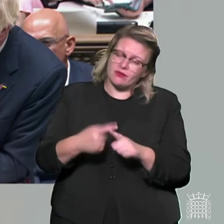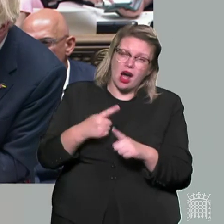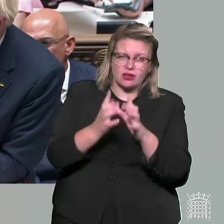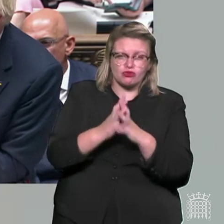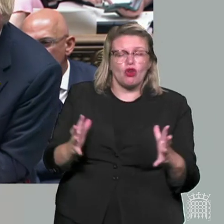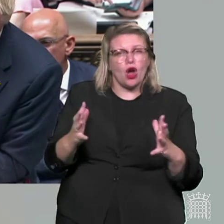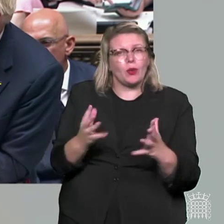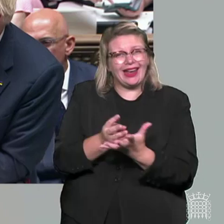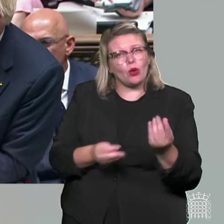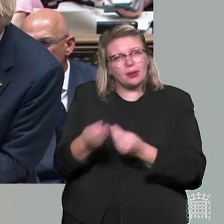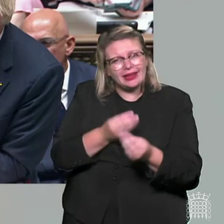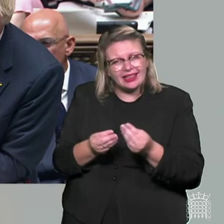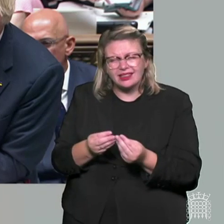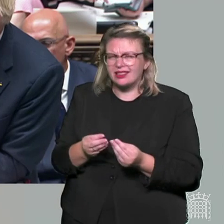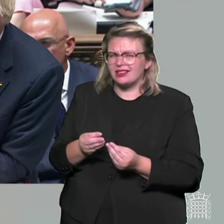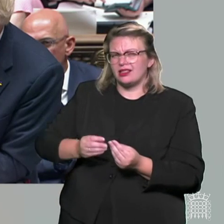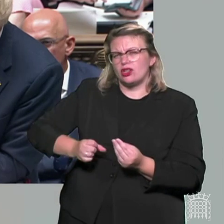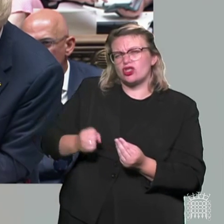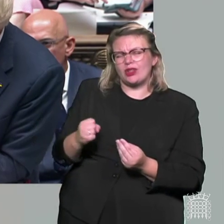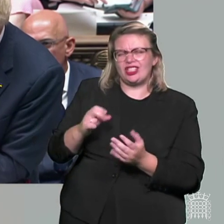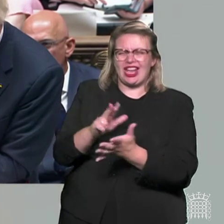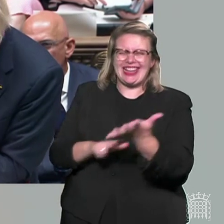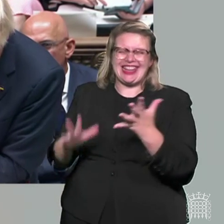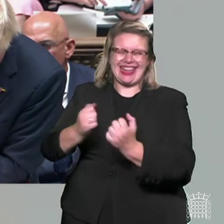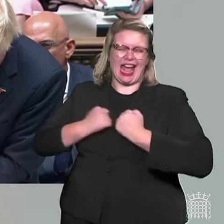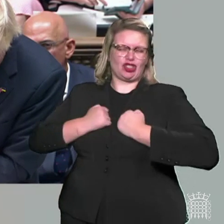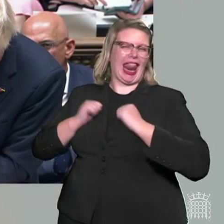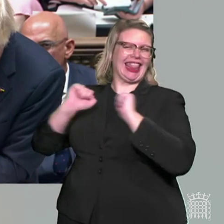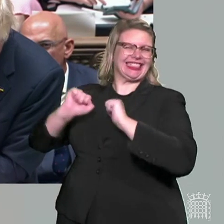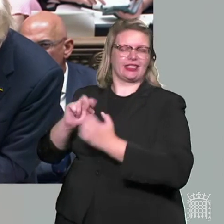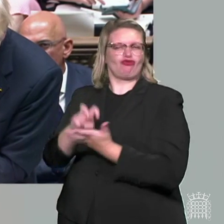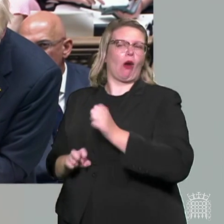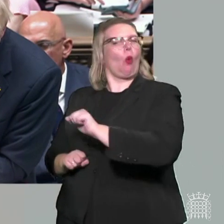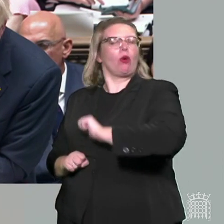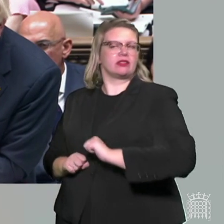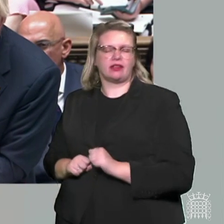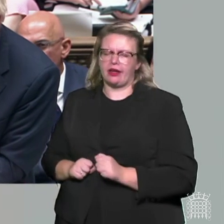As for the Scottish nationalists’ record, look at where they are.